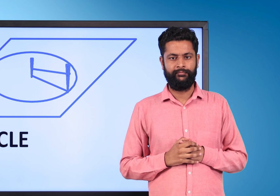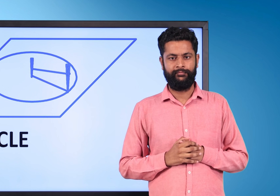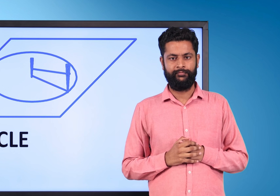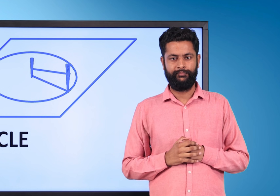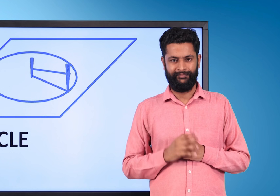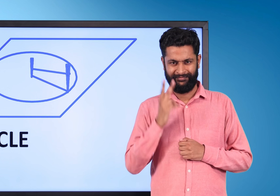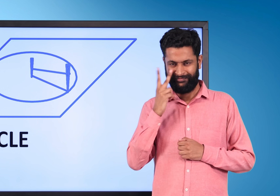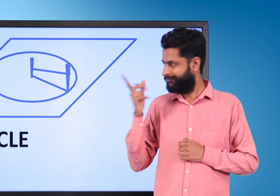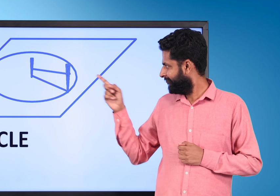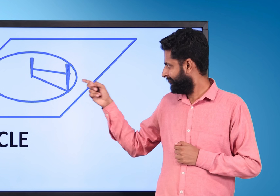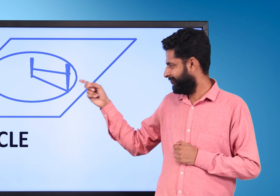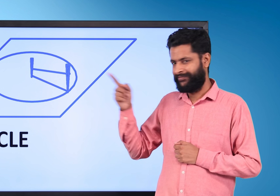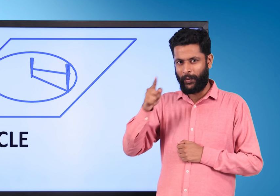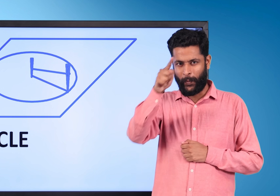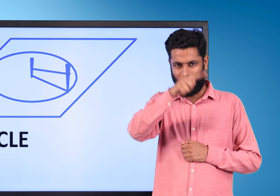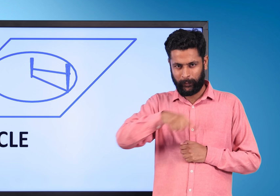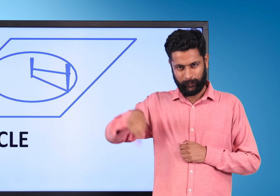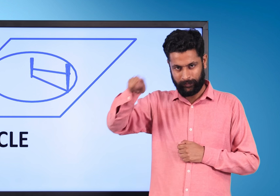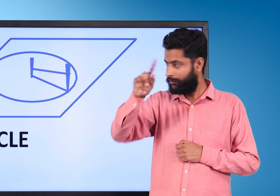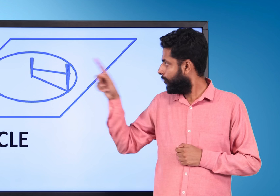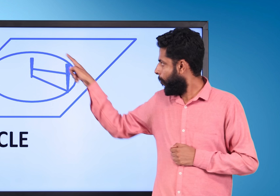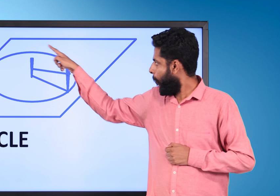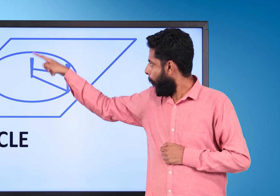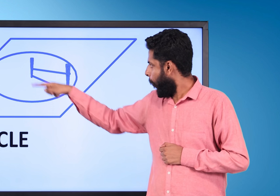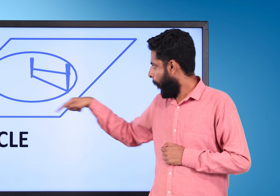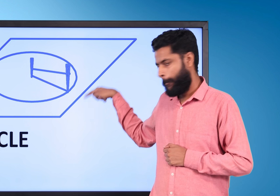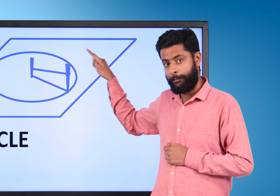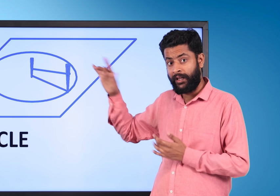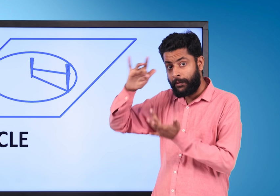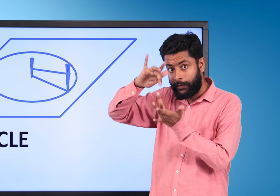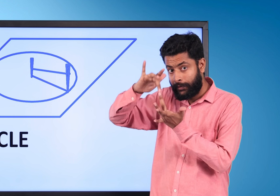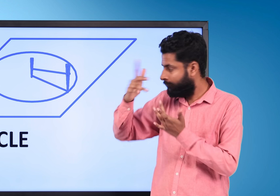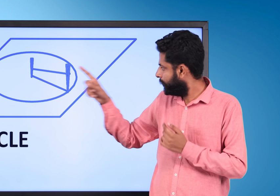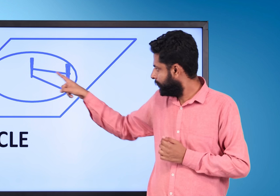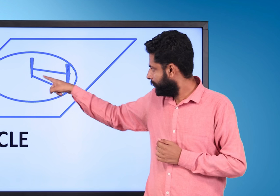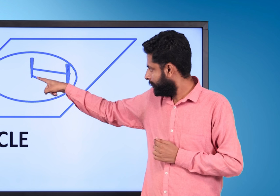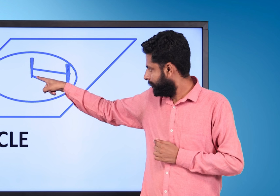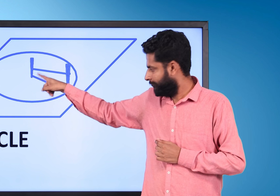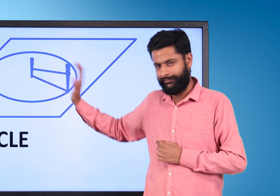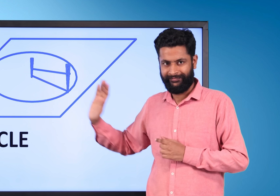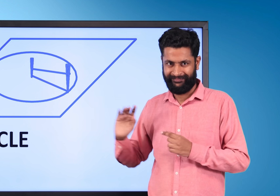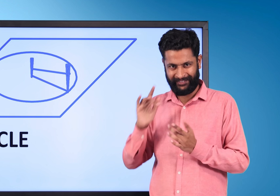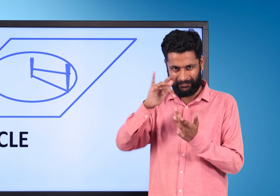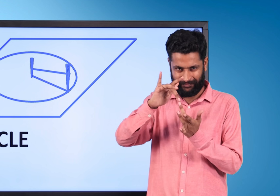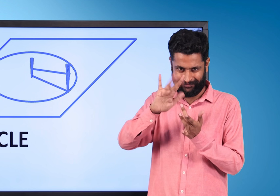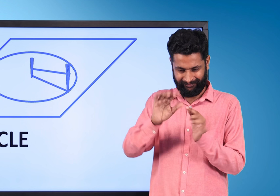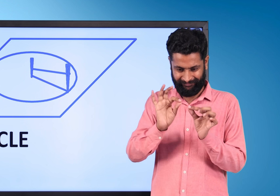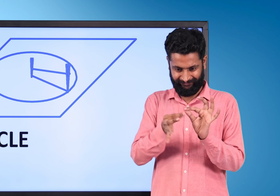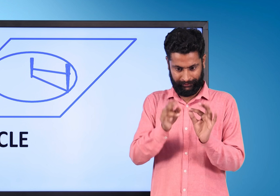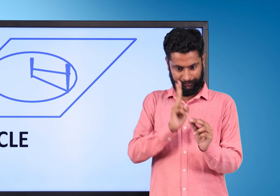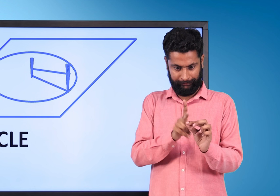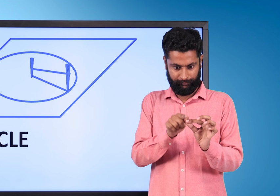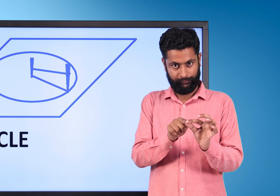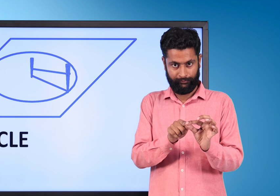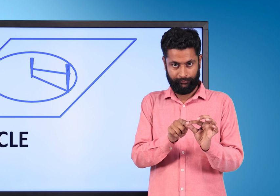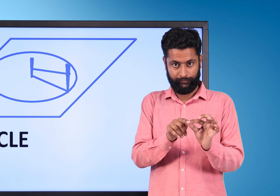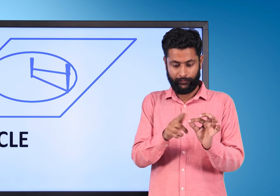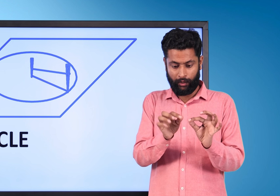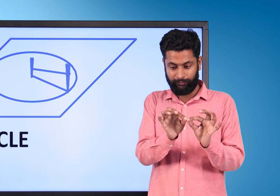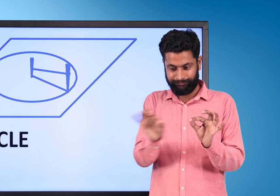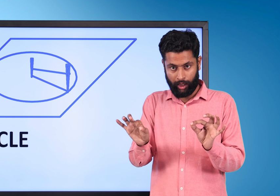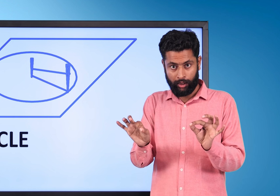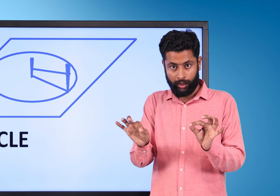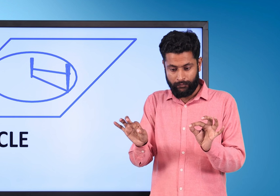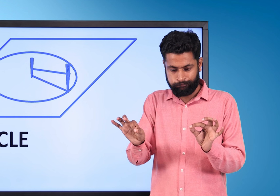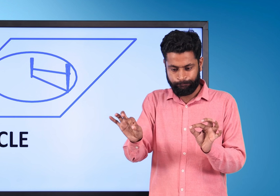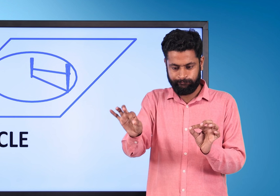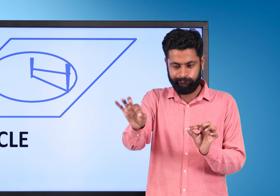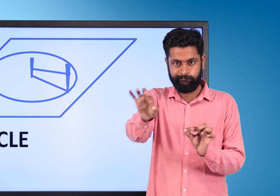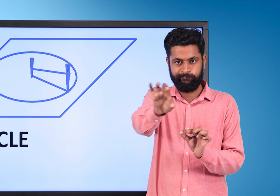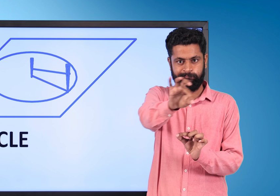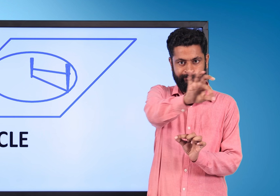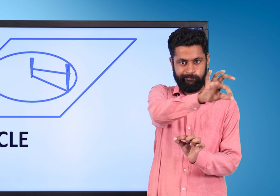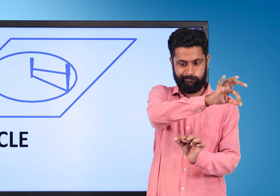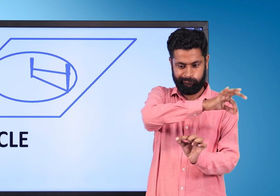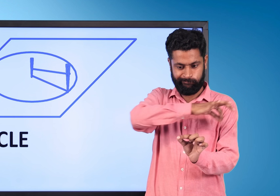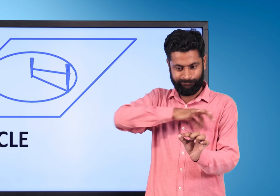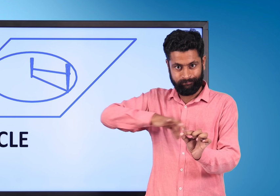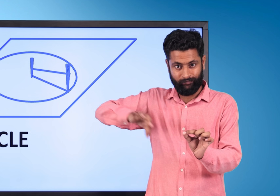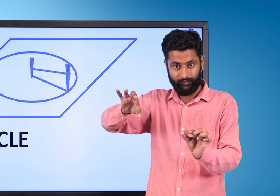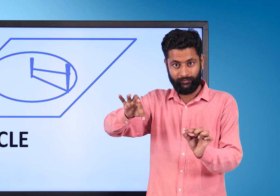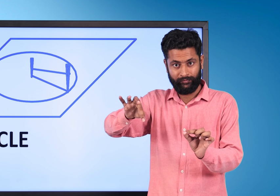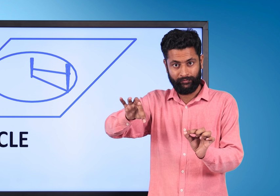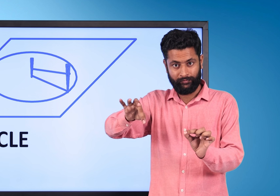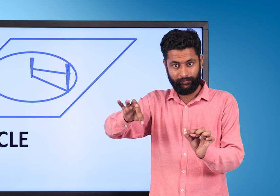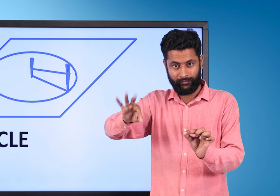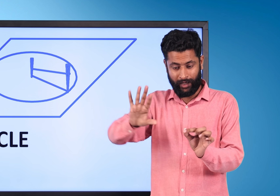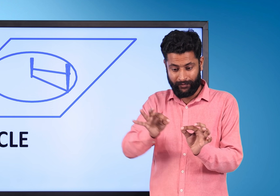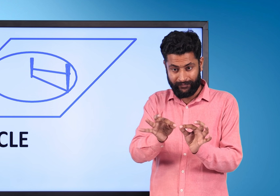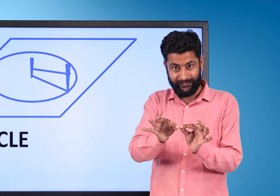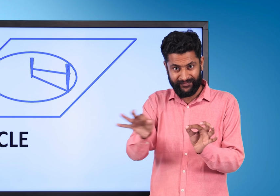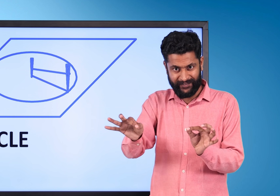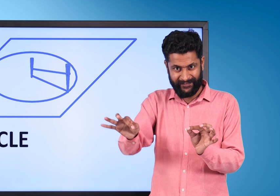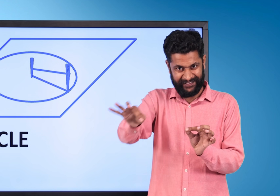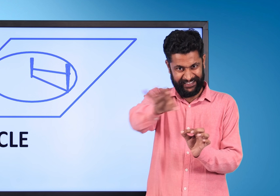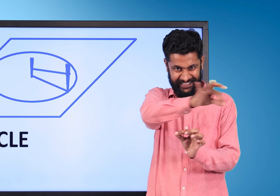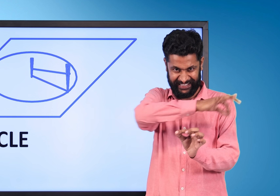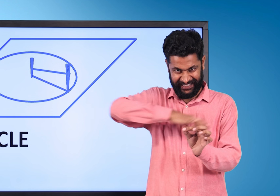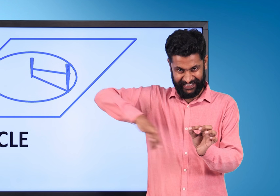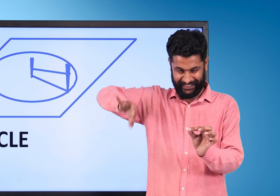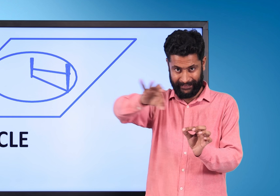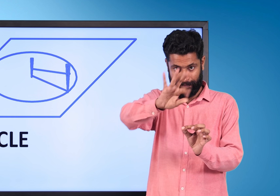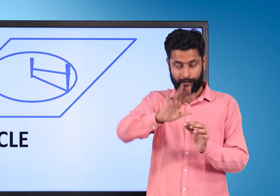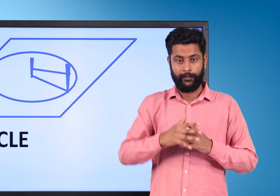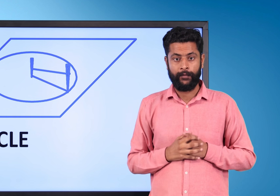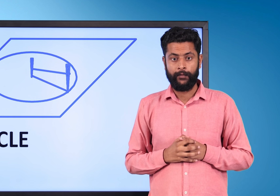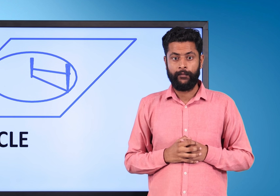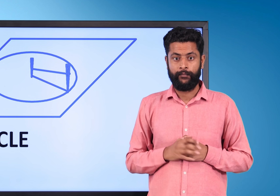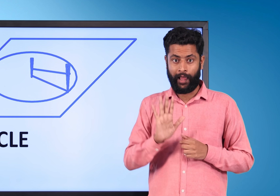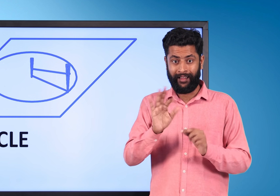moving at the same distance from a fixed point.